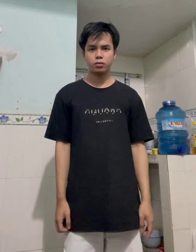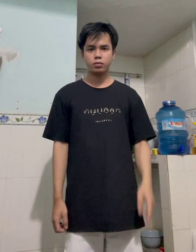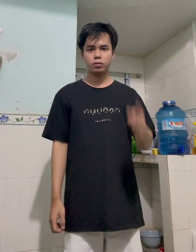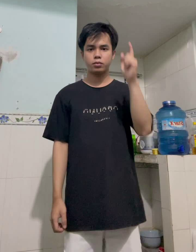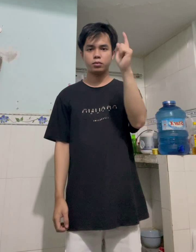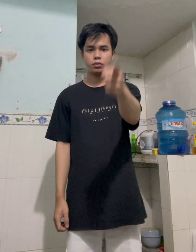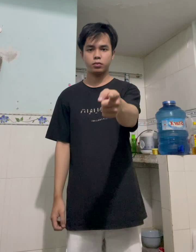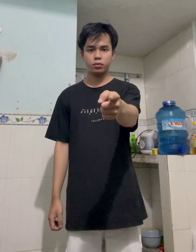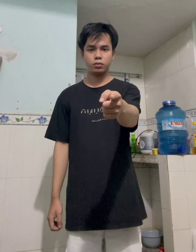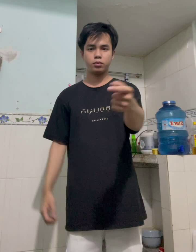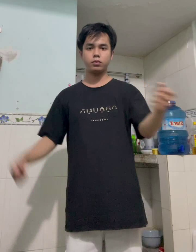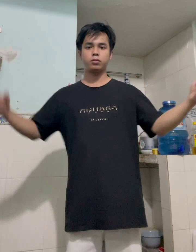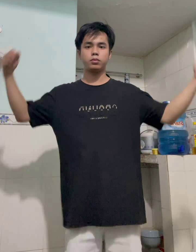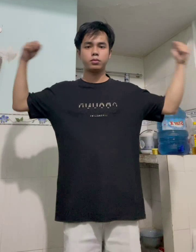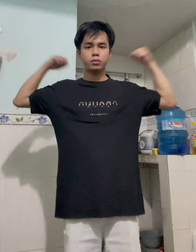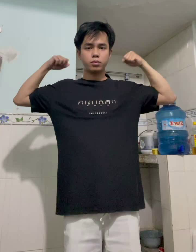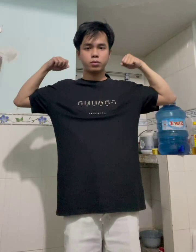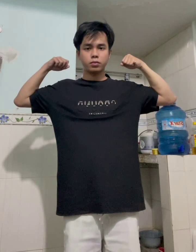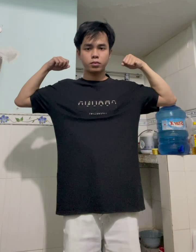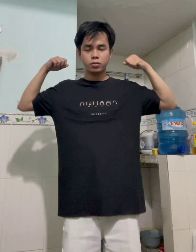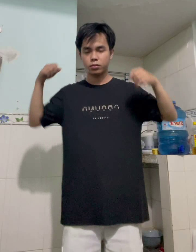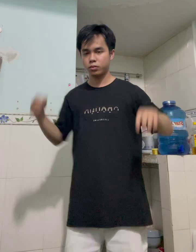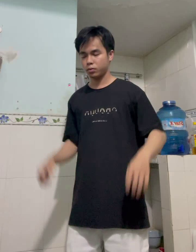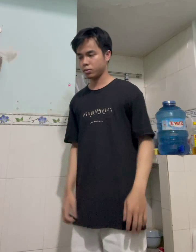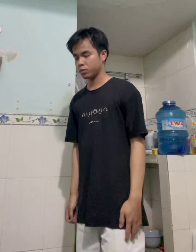ban khoe khong